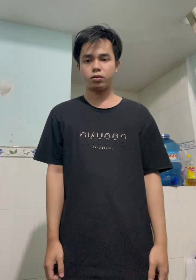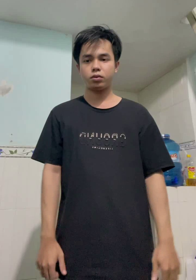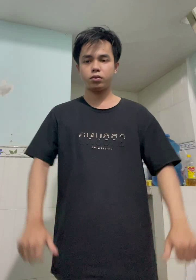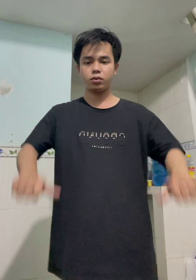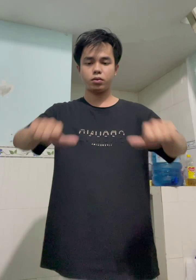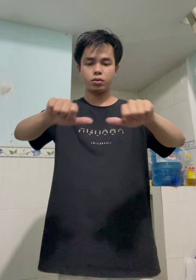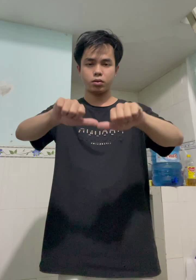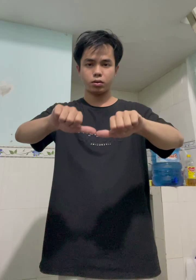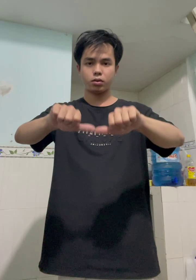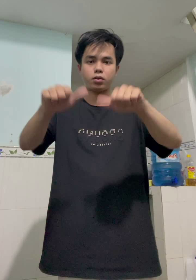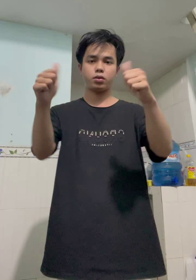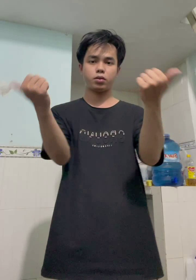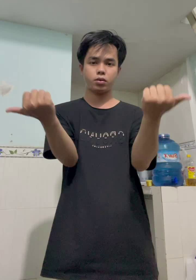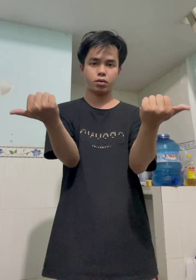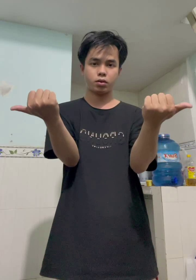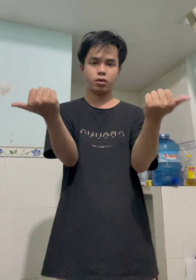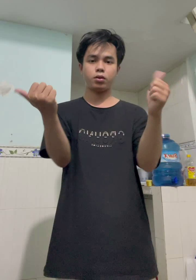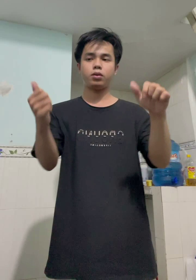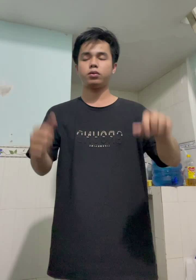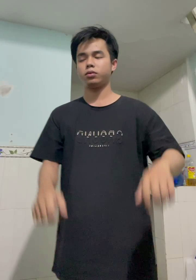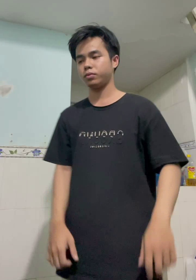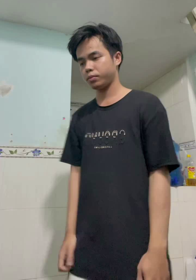o dau